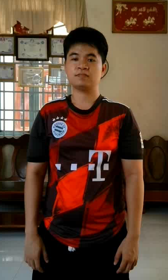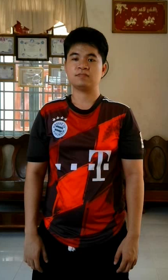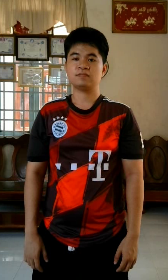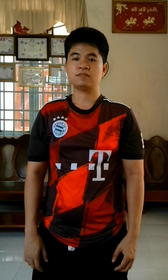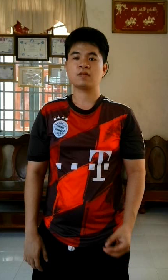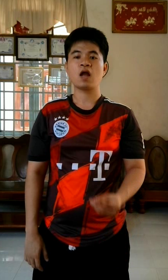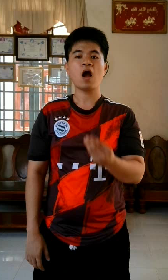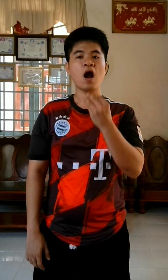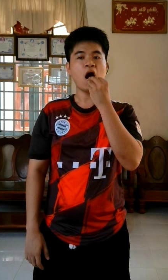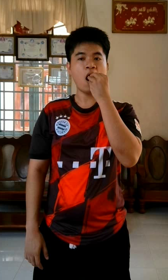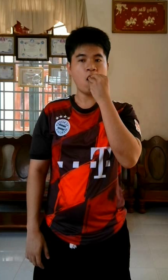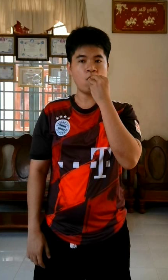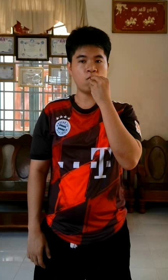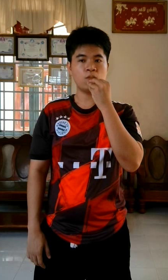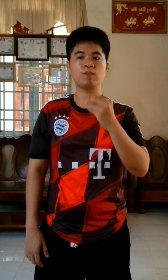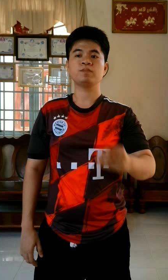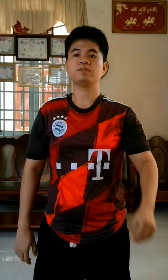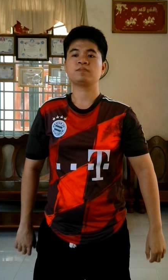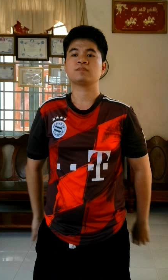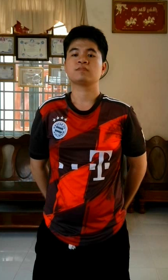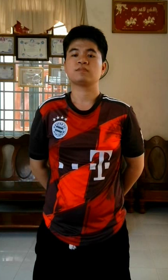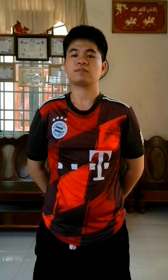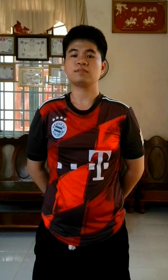an